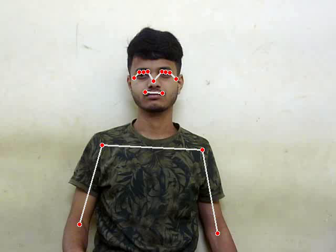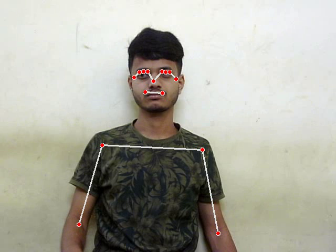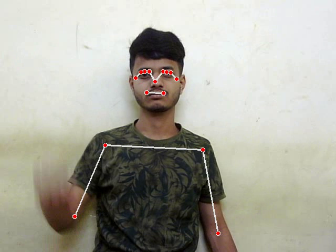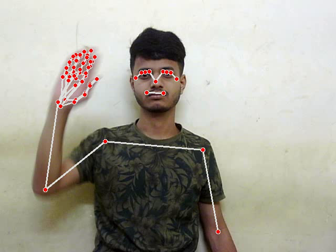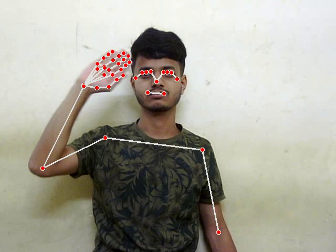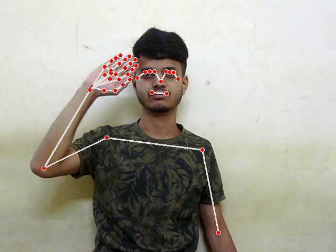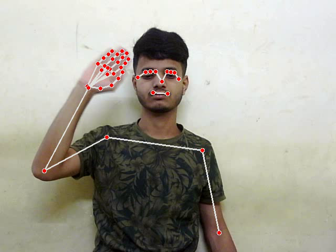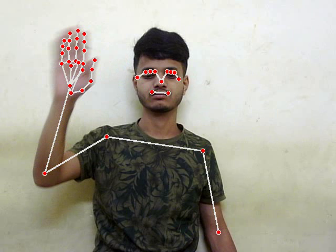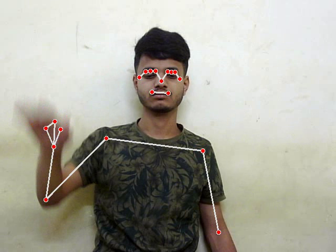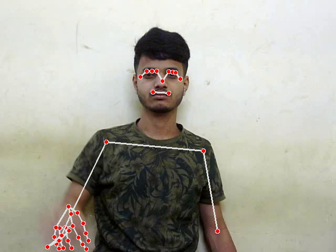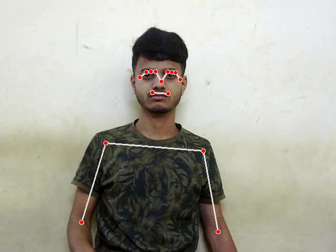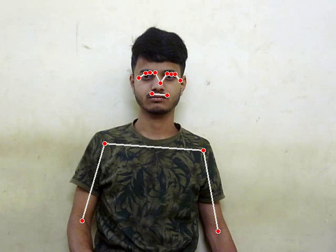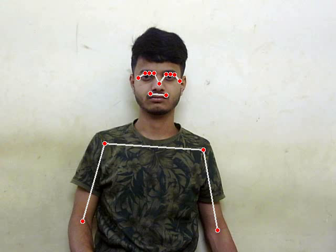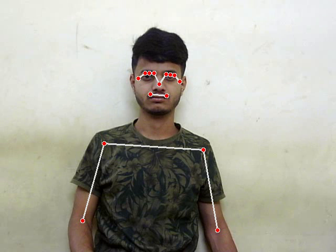hello